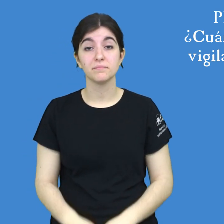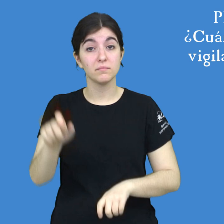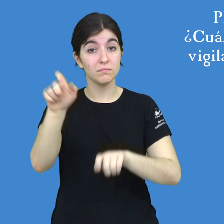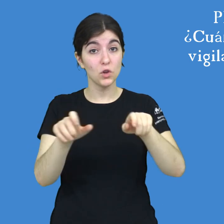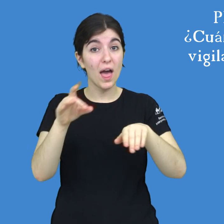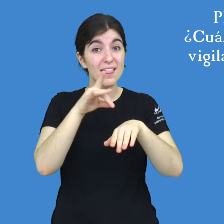persona